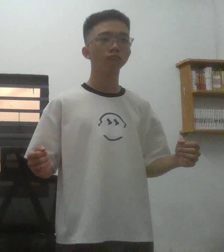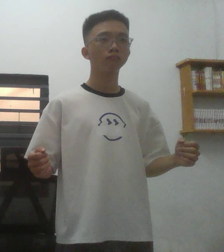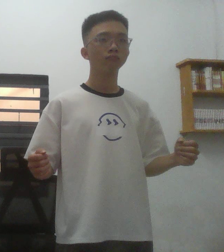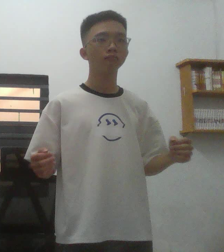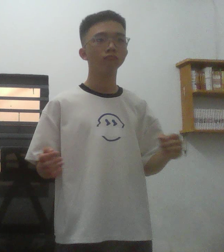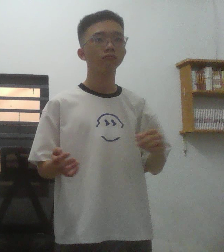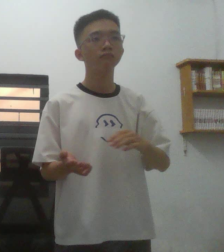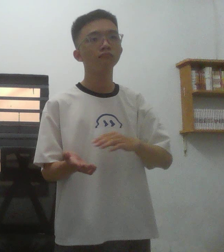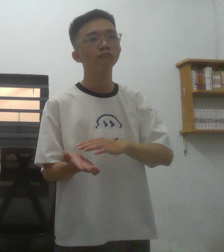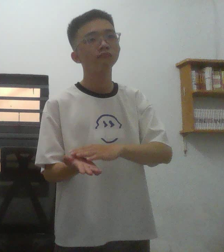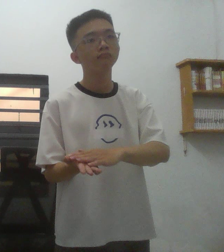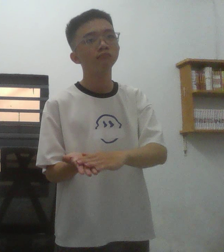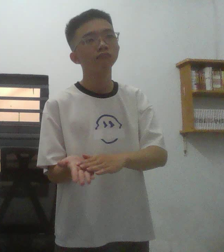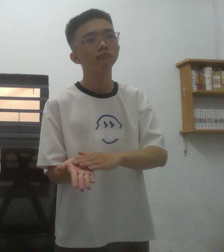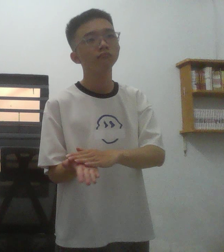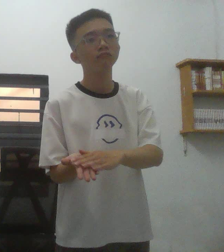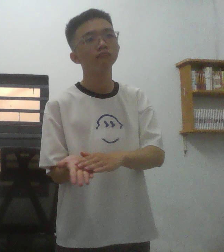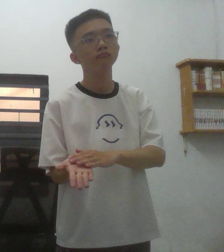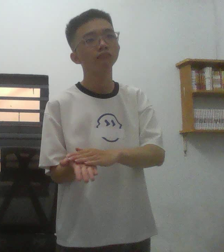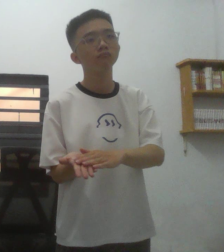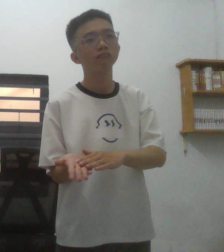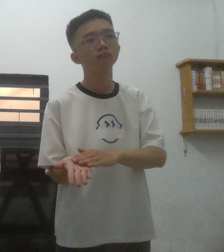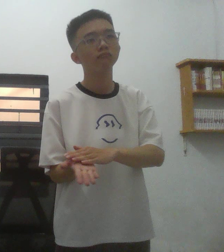xin loi